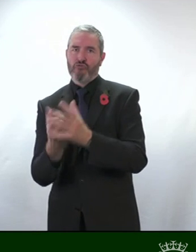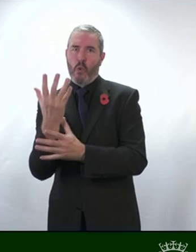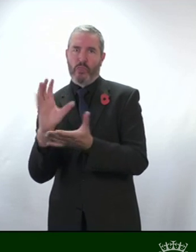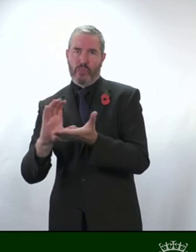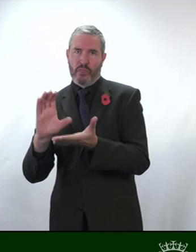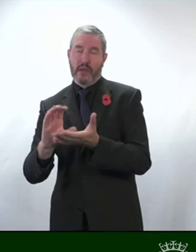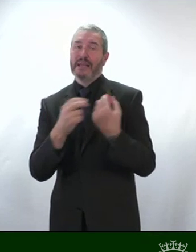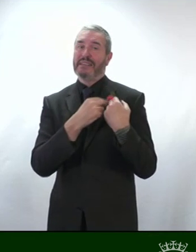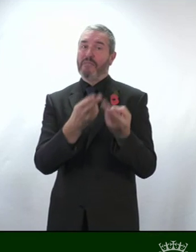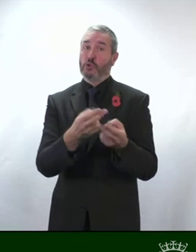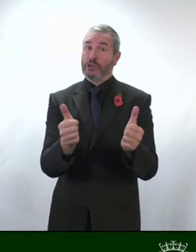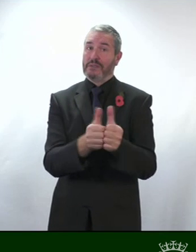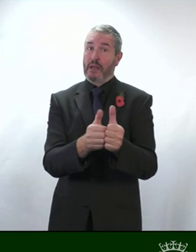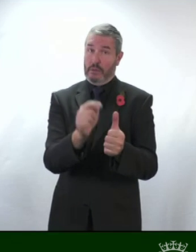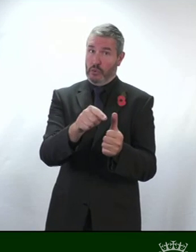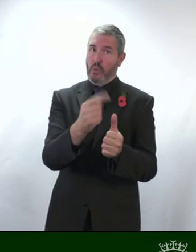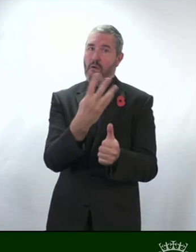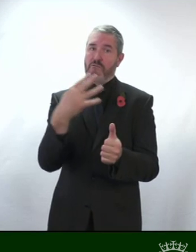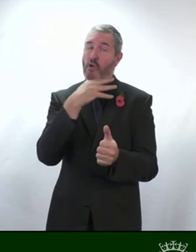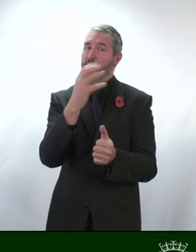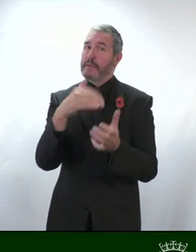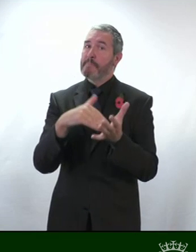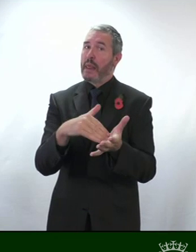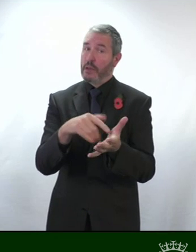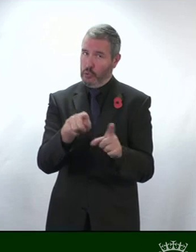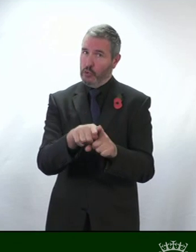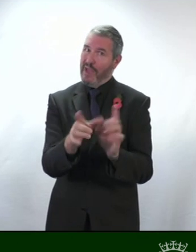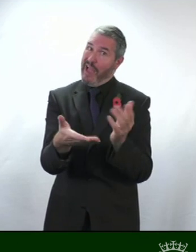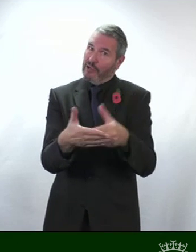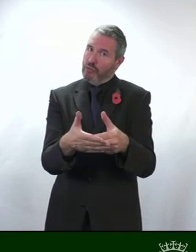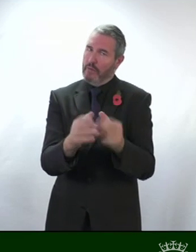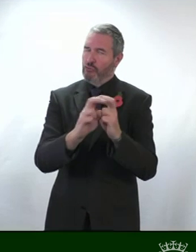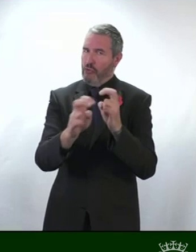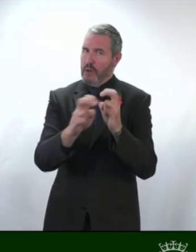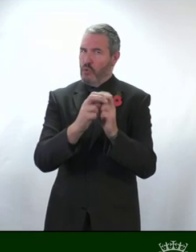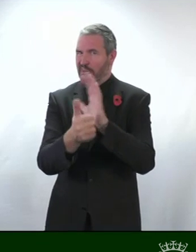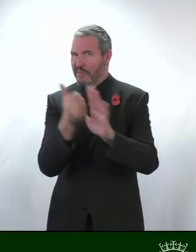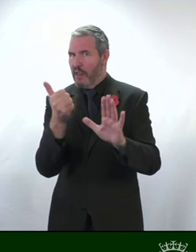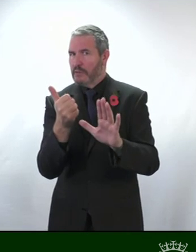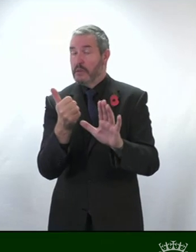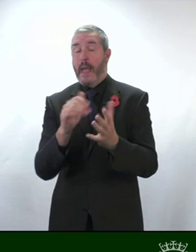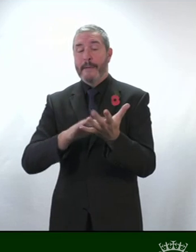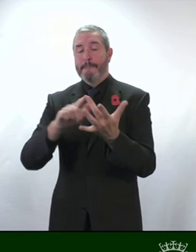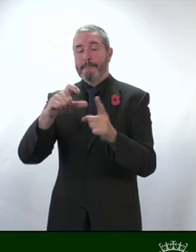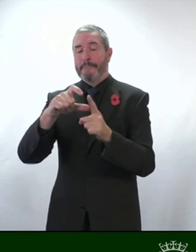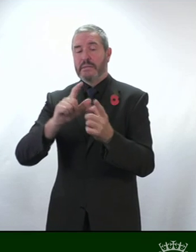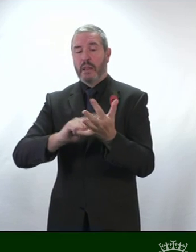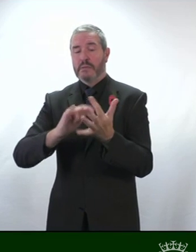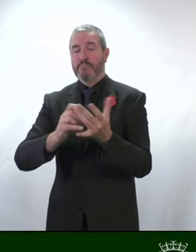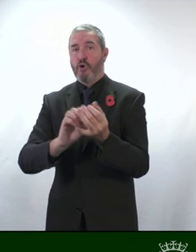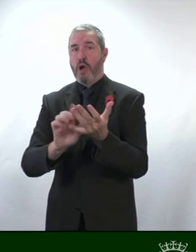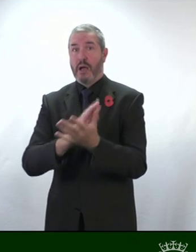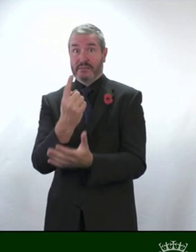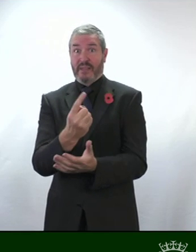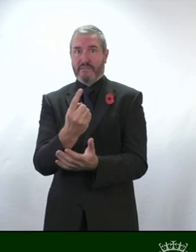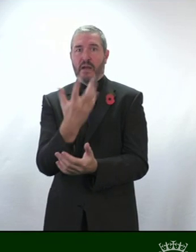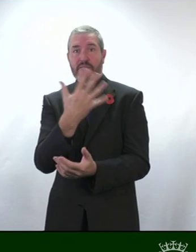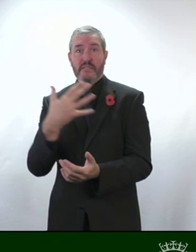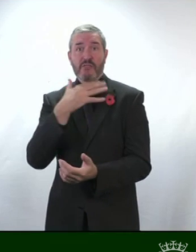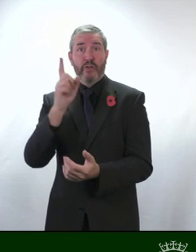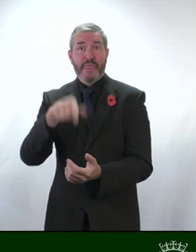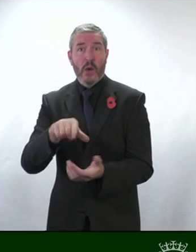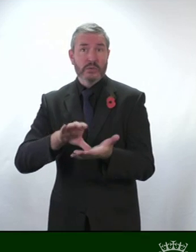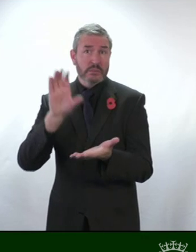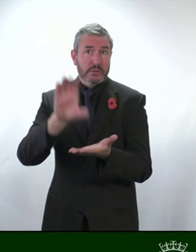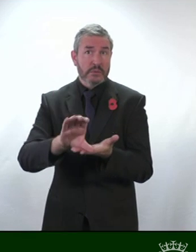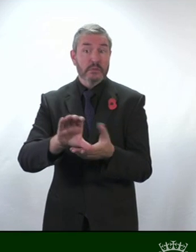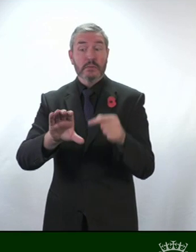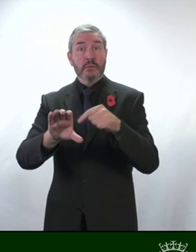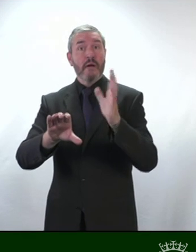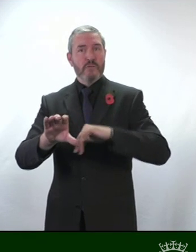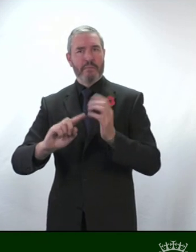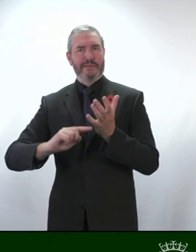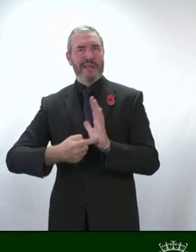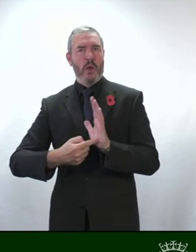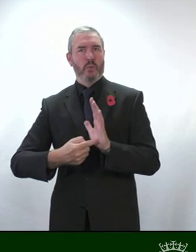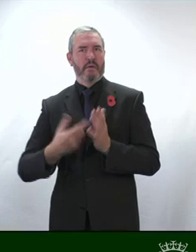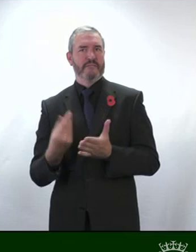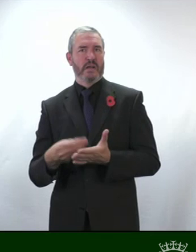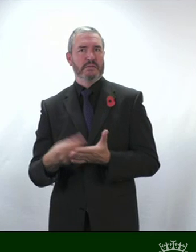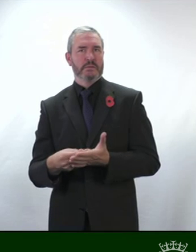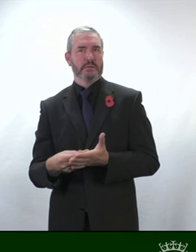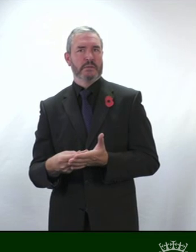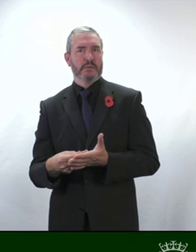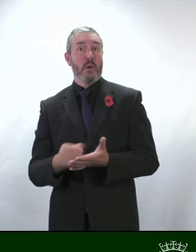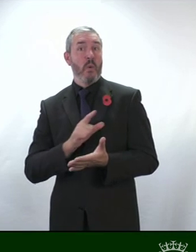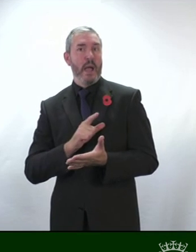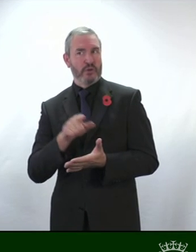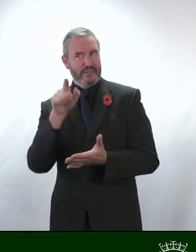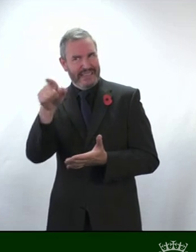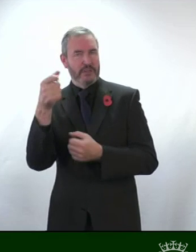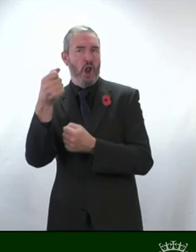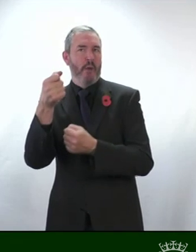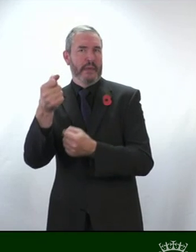The devolution deal will mean £450 million extra for transport, skills and employment, and Middlesbrough will get at least £500,000 from the towns fund, thanks at least in part to his lobbying.